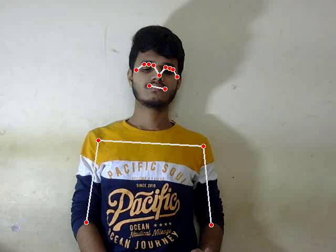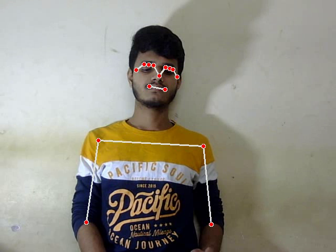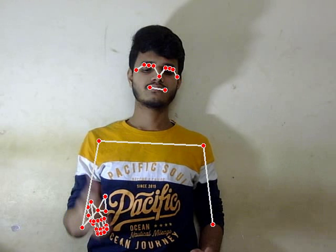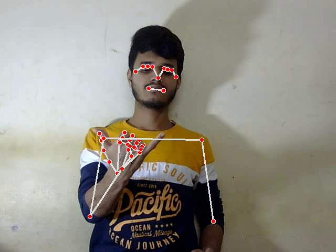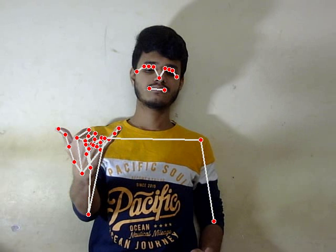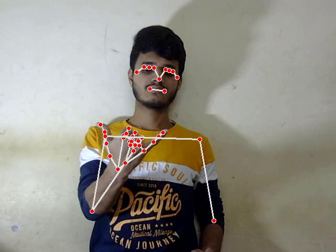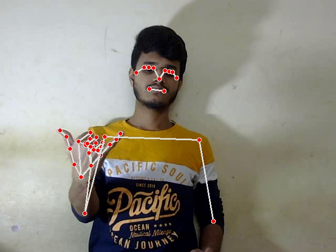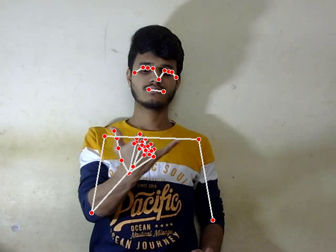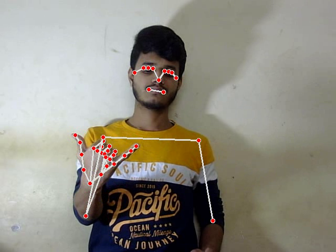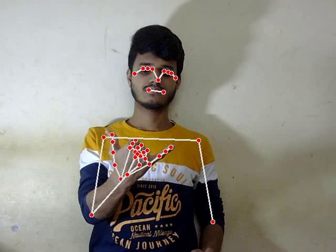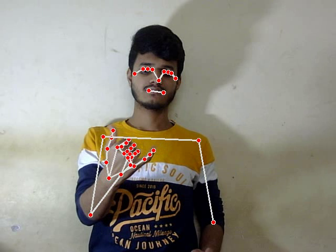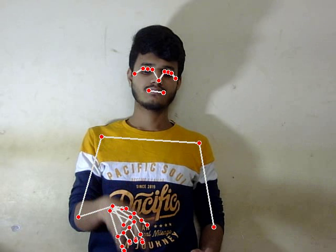same